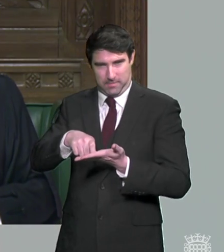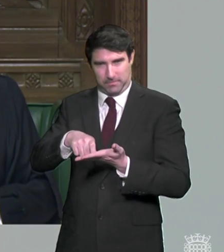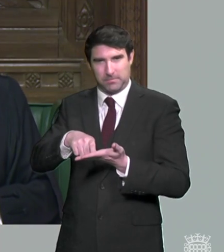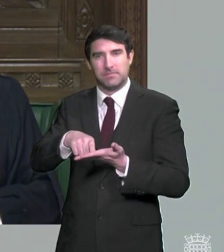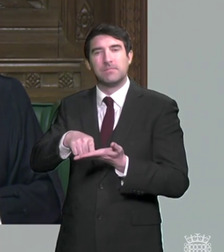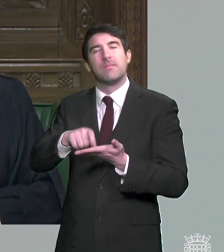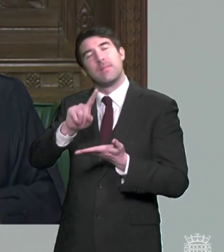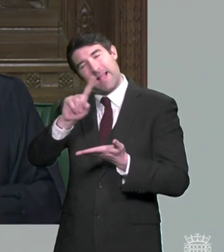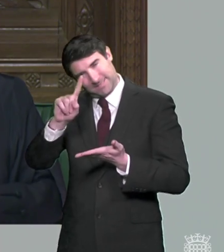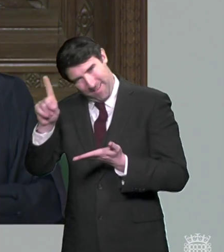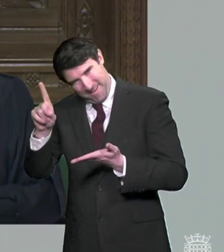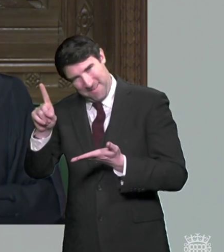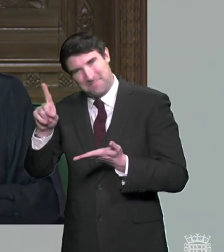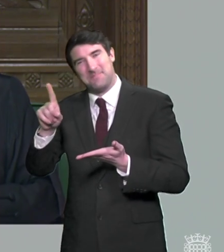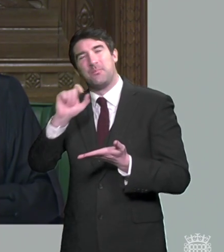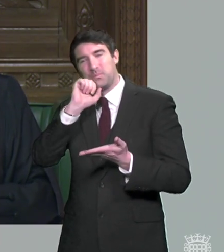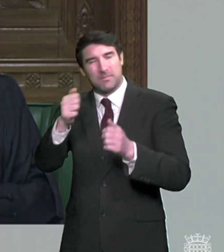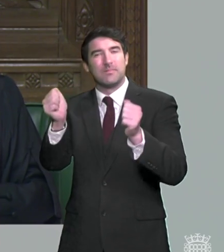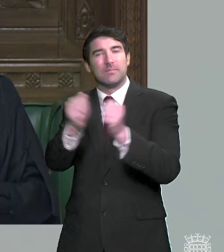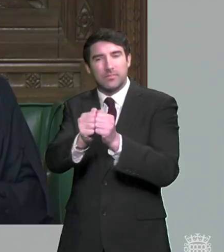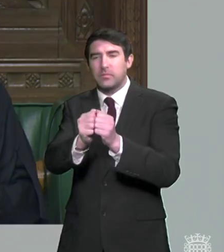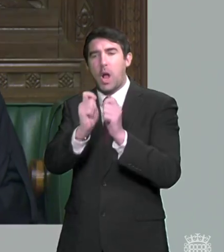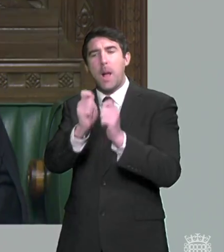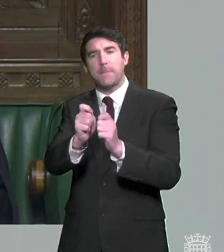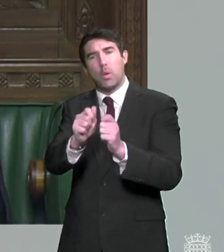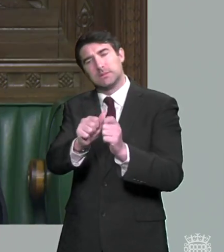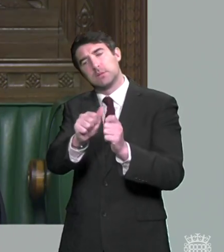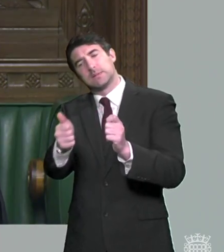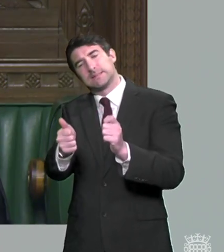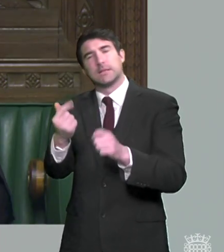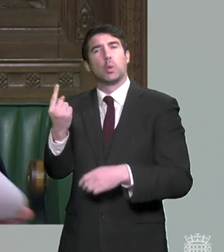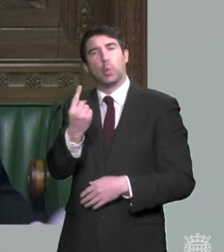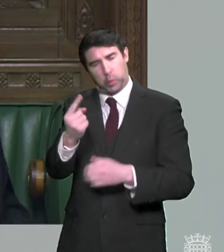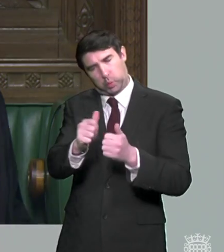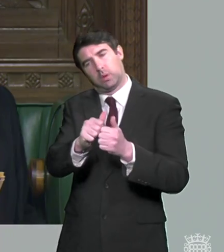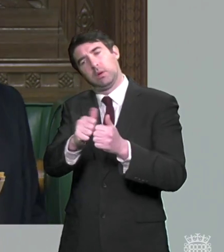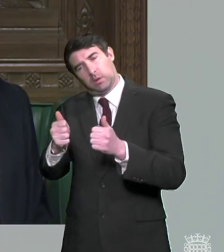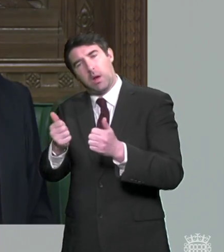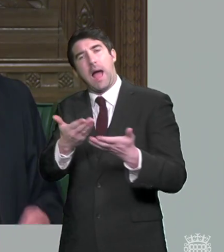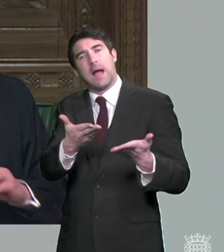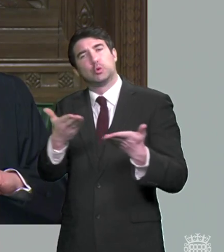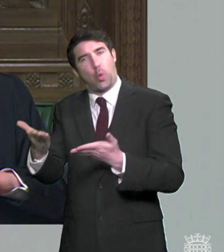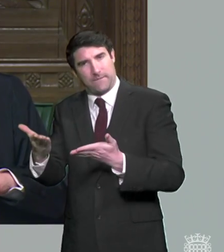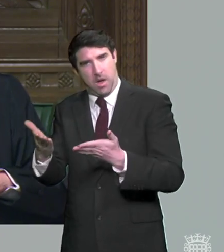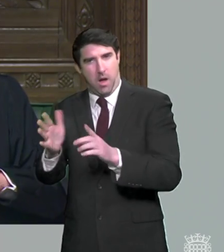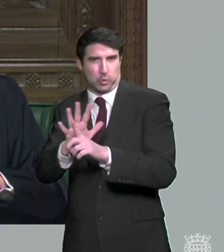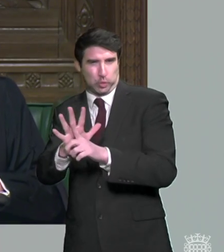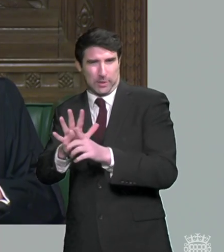I will ensure that arrangements are made to appoint his successor in plenty of time to allow a smooth handover.